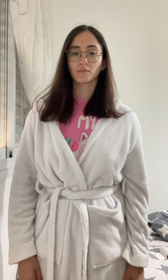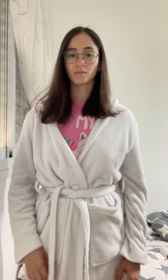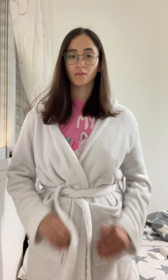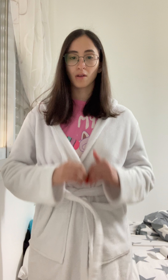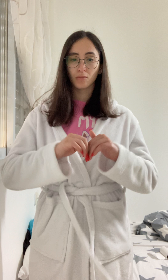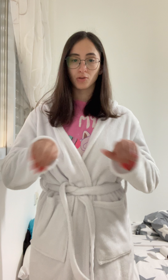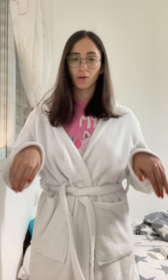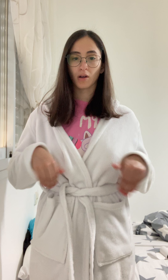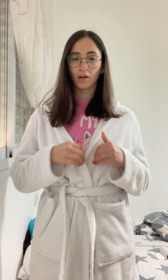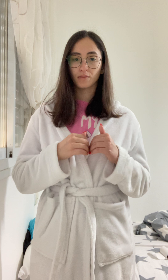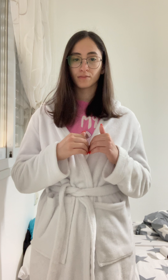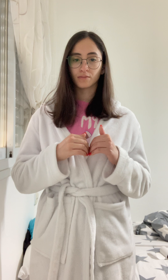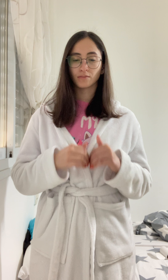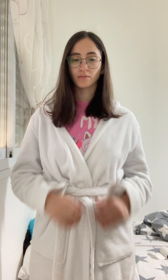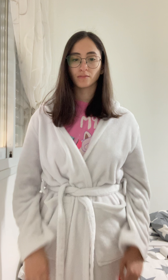משפחה